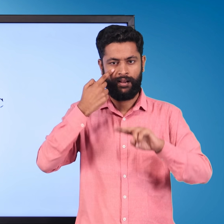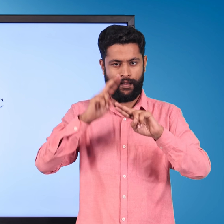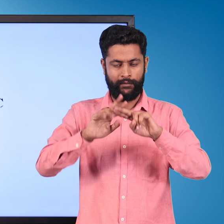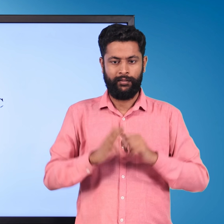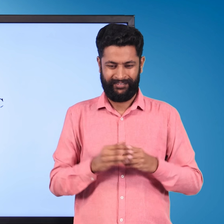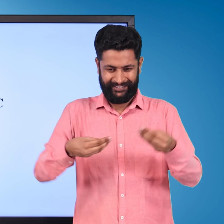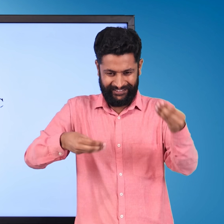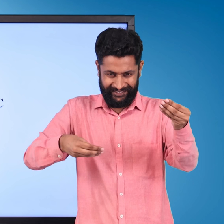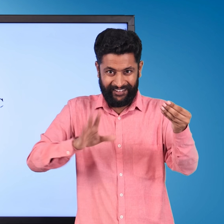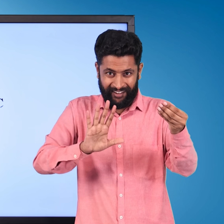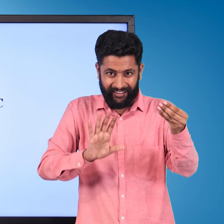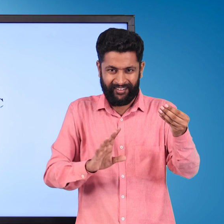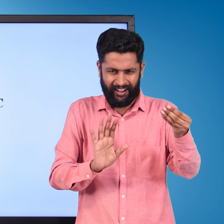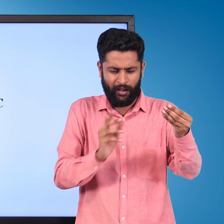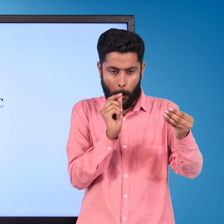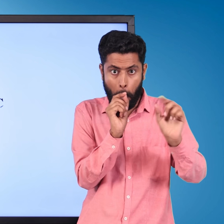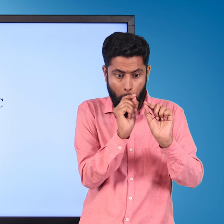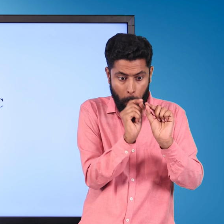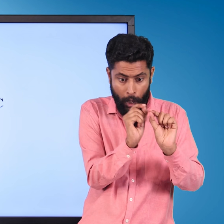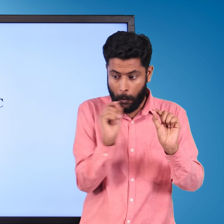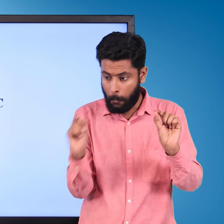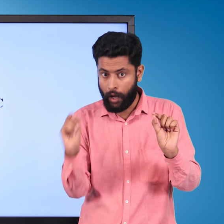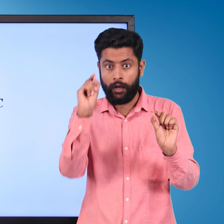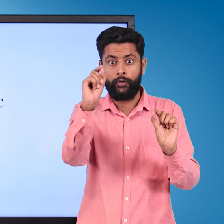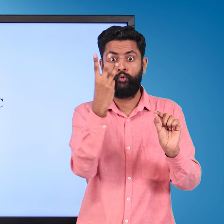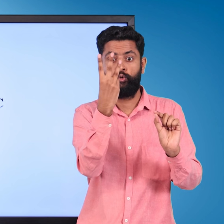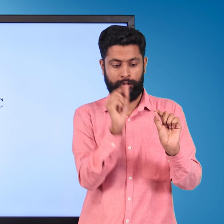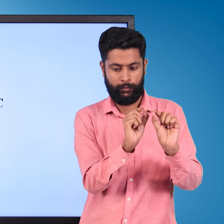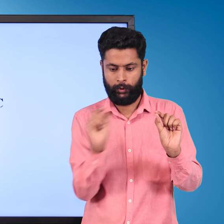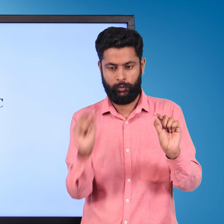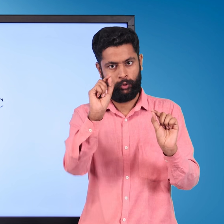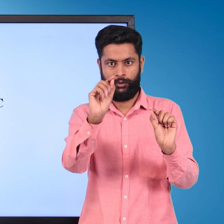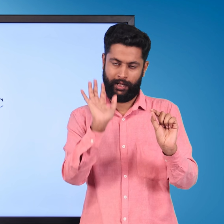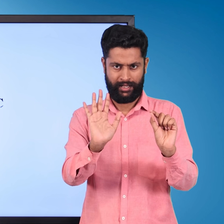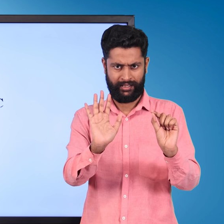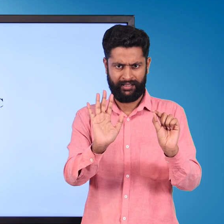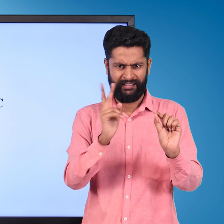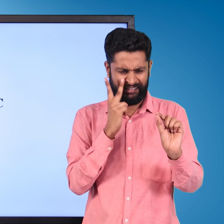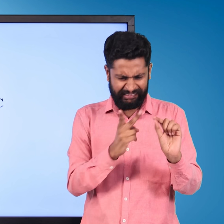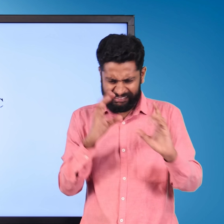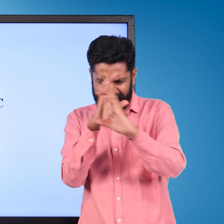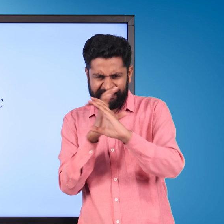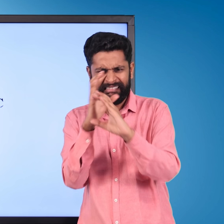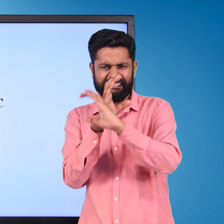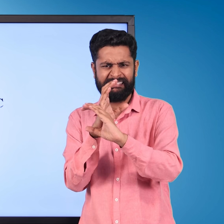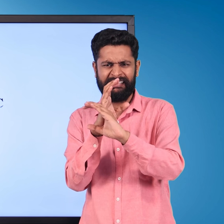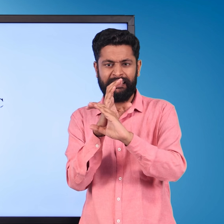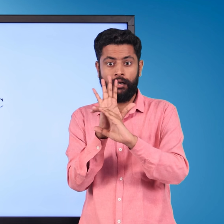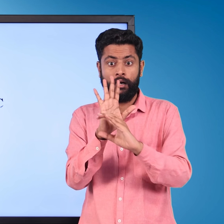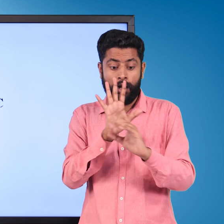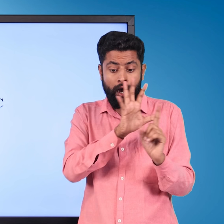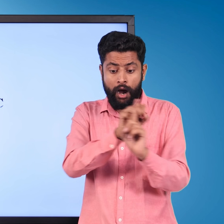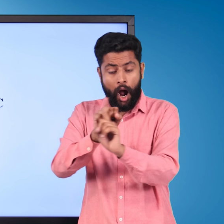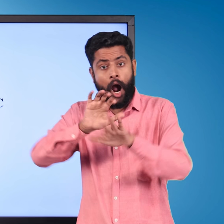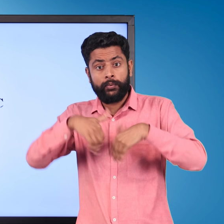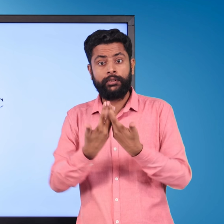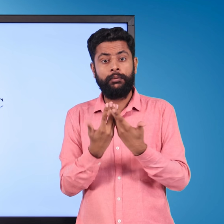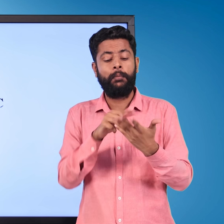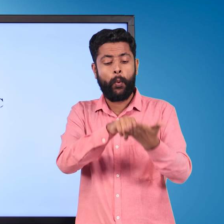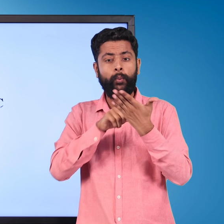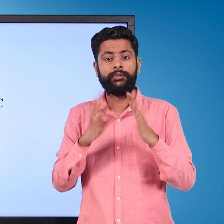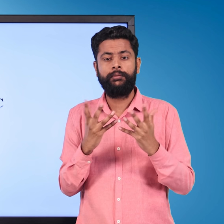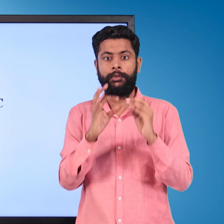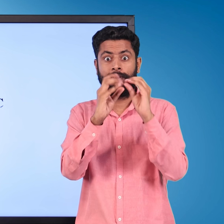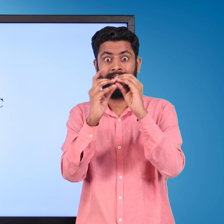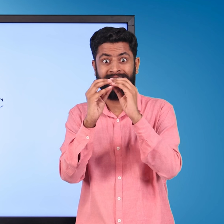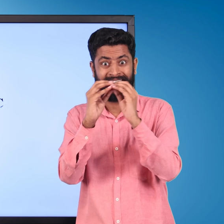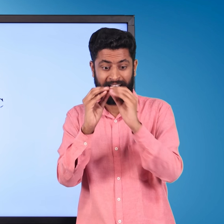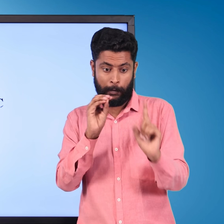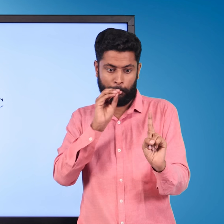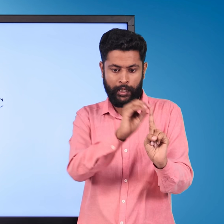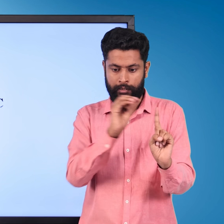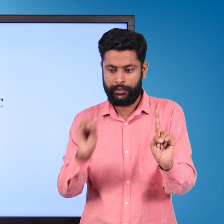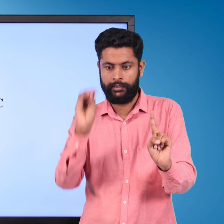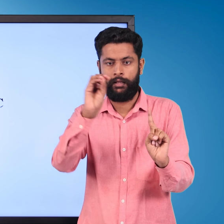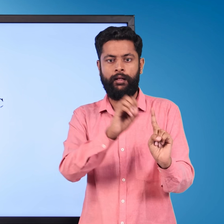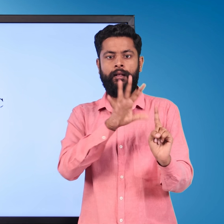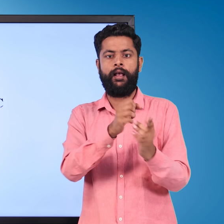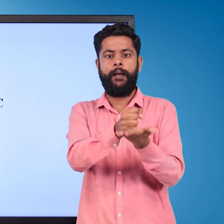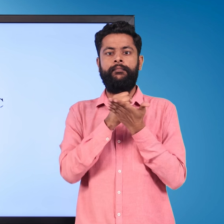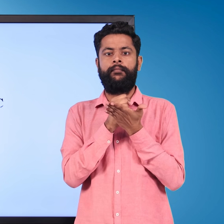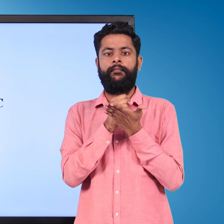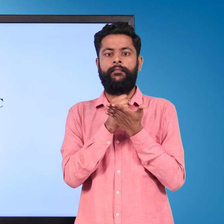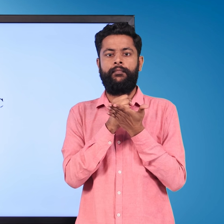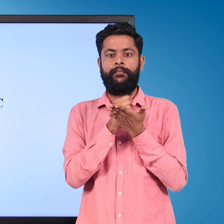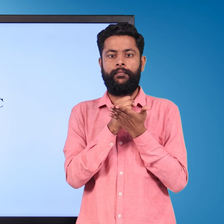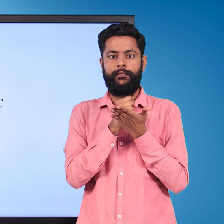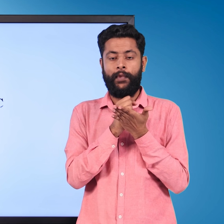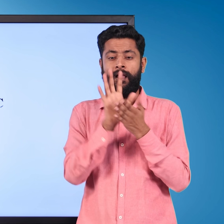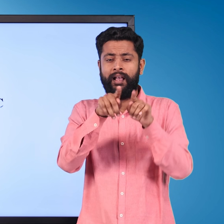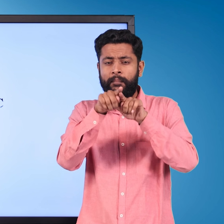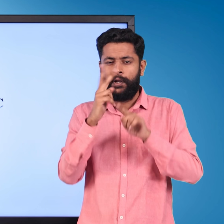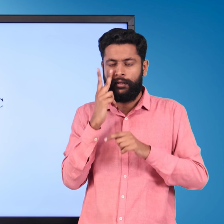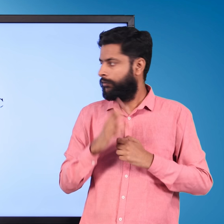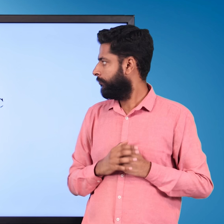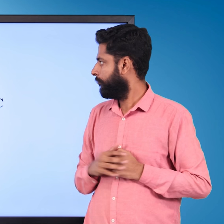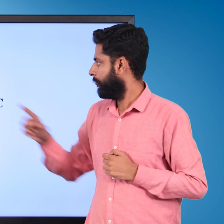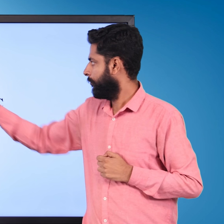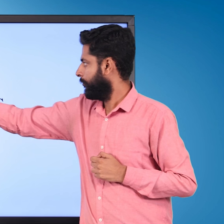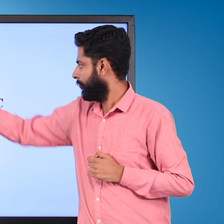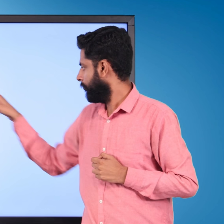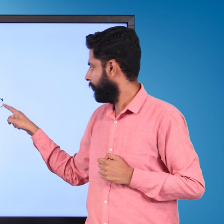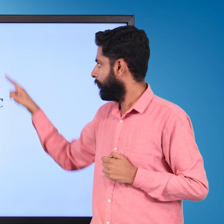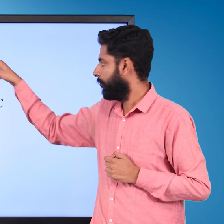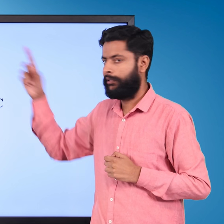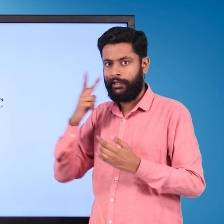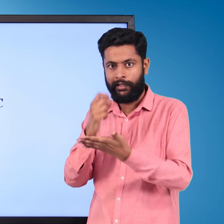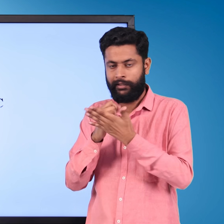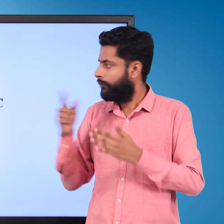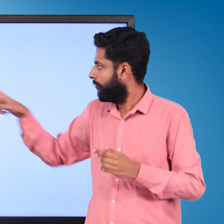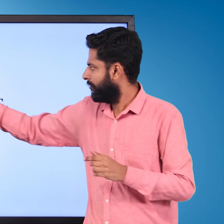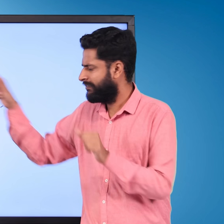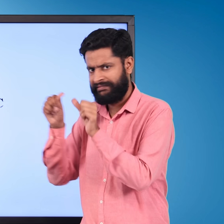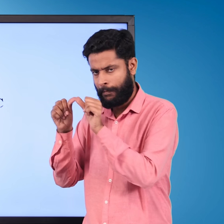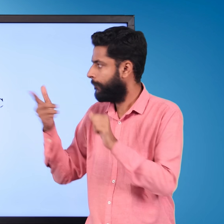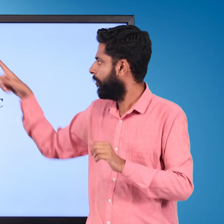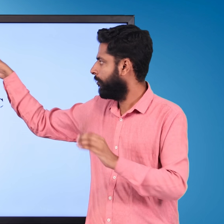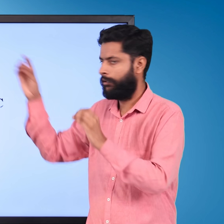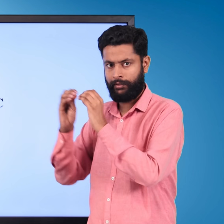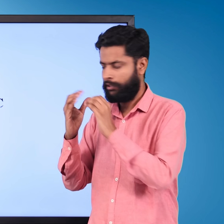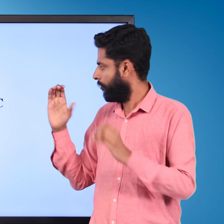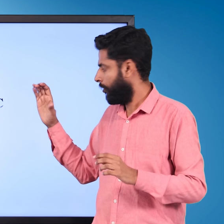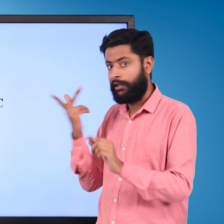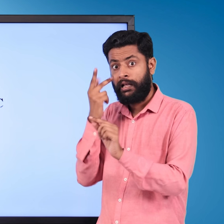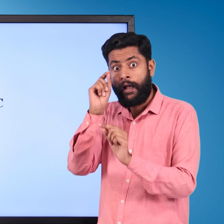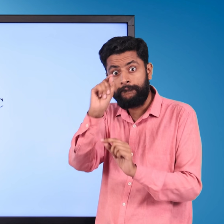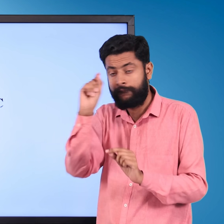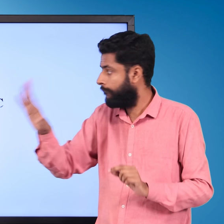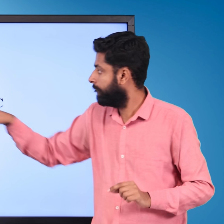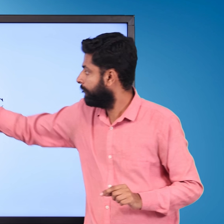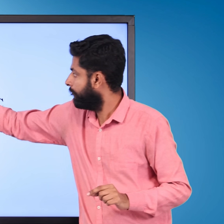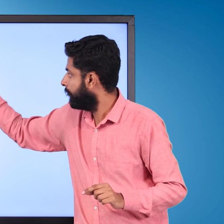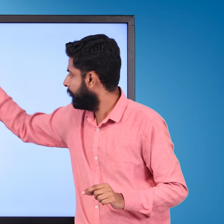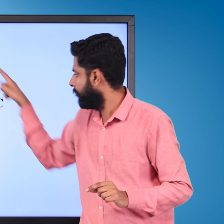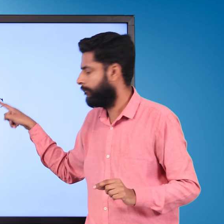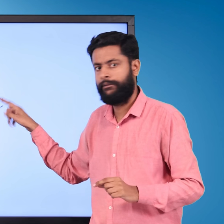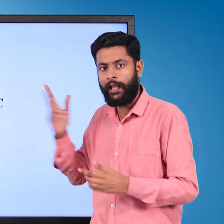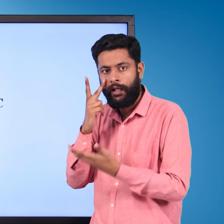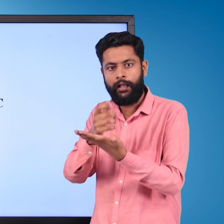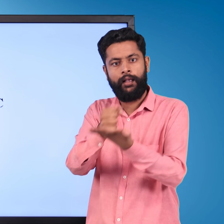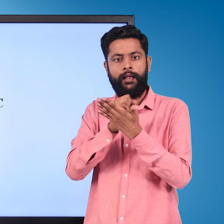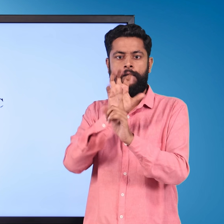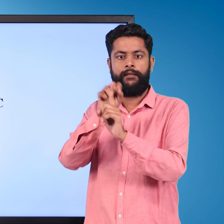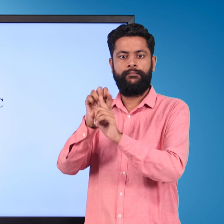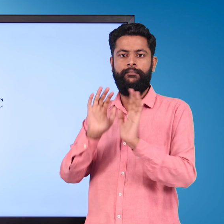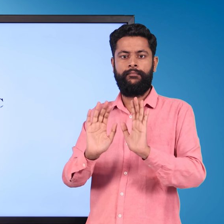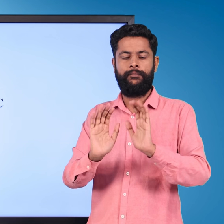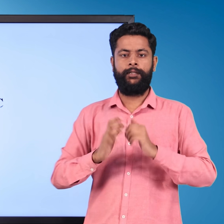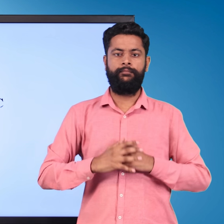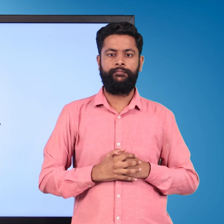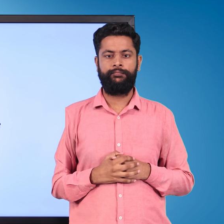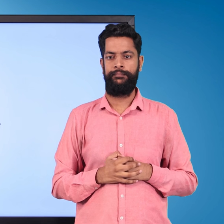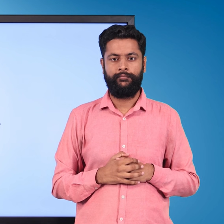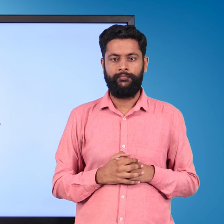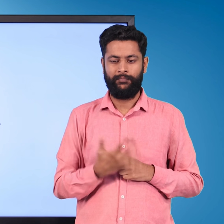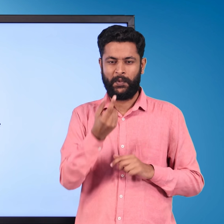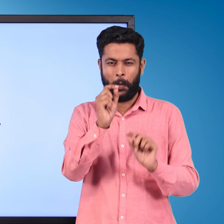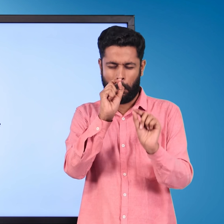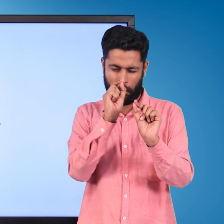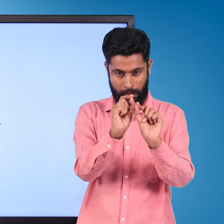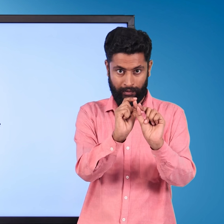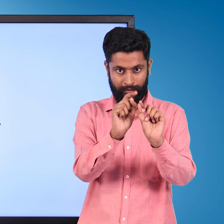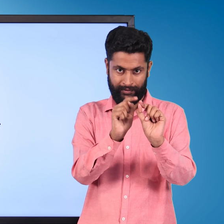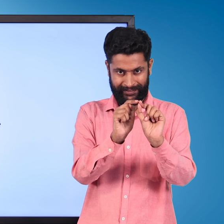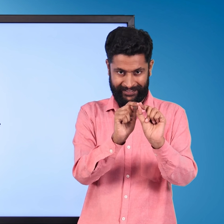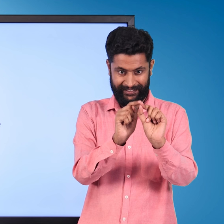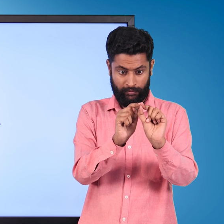If you mark three points on a paper, you would be required to distinguish them. For this they are denoted by a single capital letter like A, B, C. The concept of points